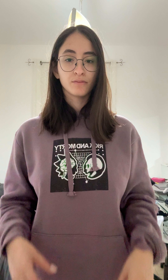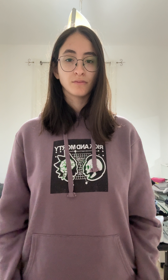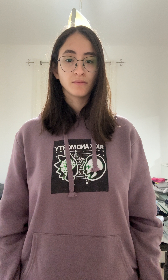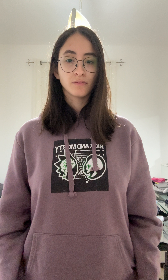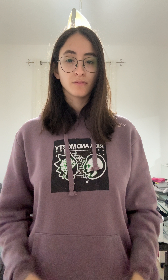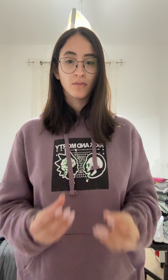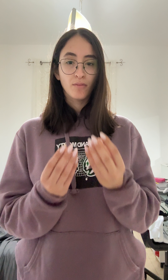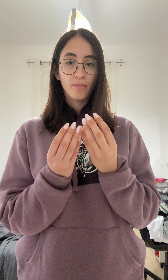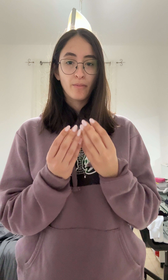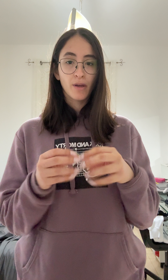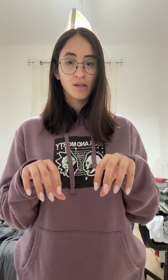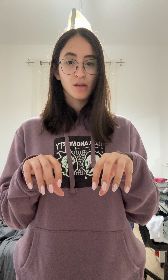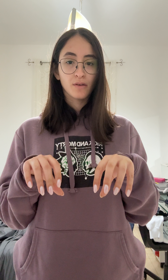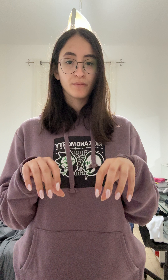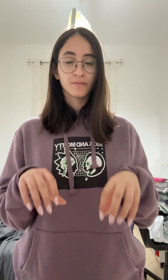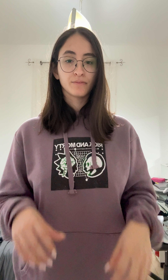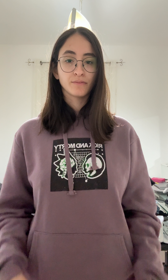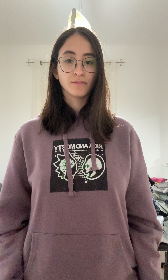ביצים